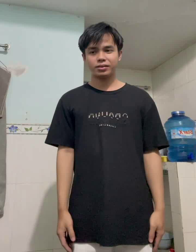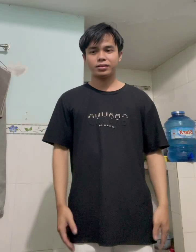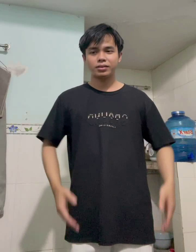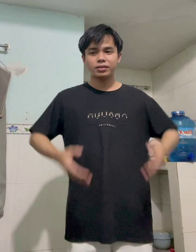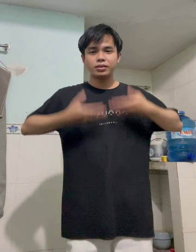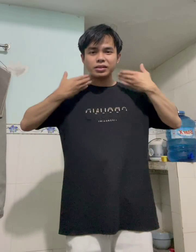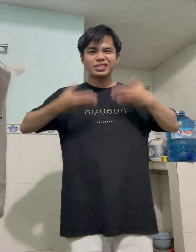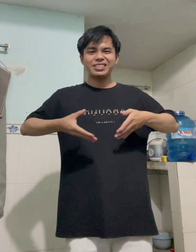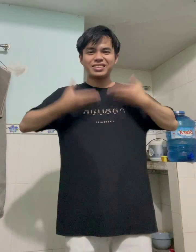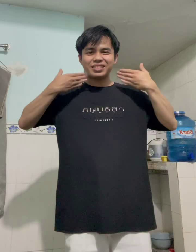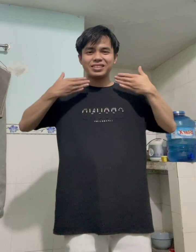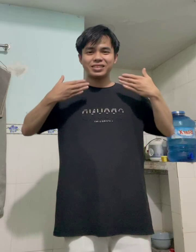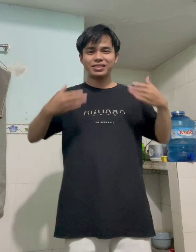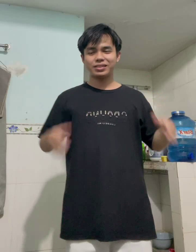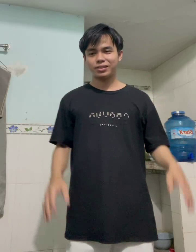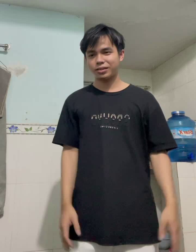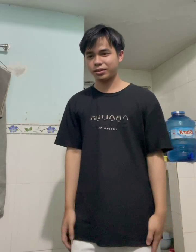vui ve